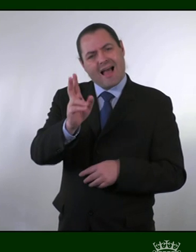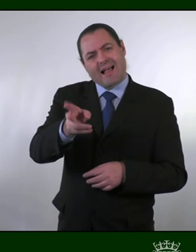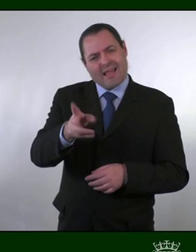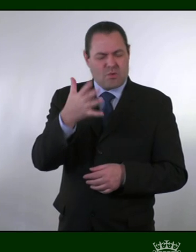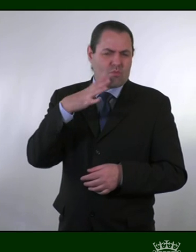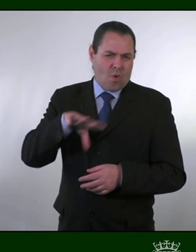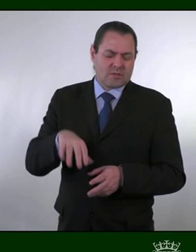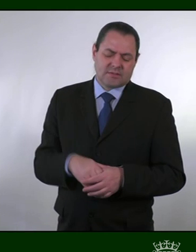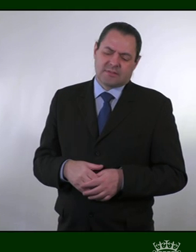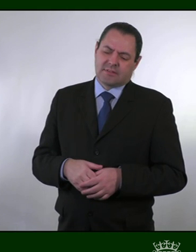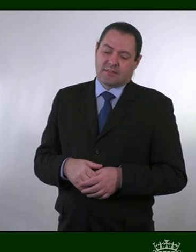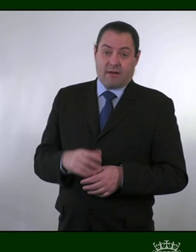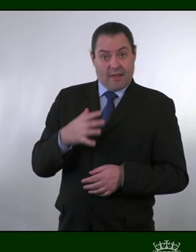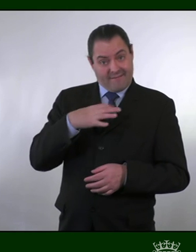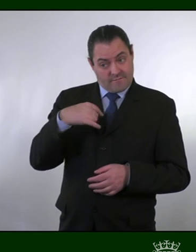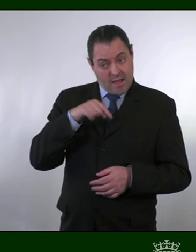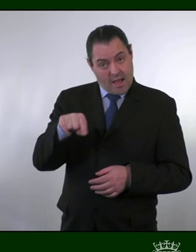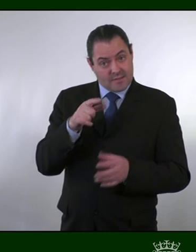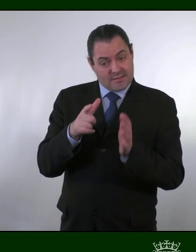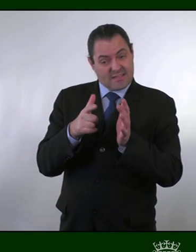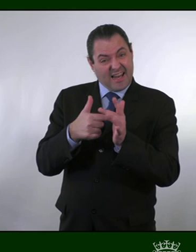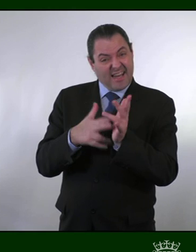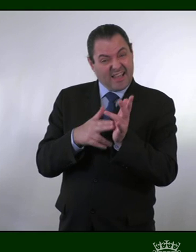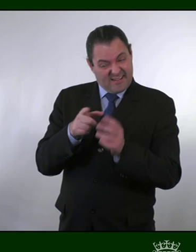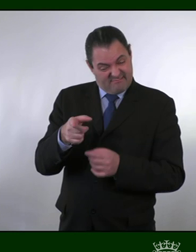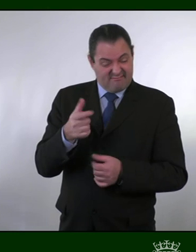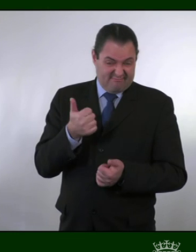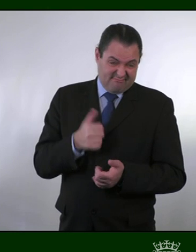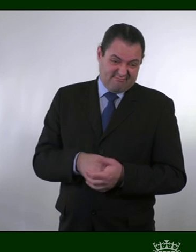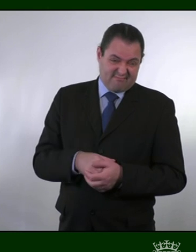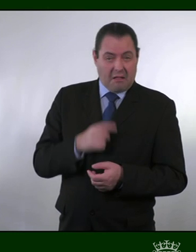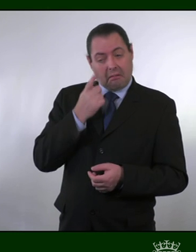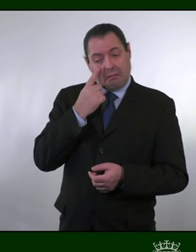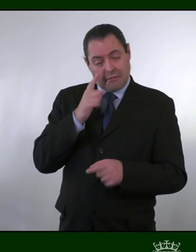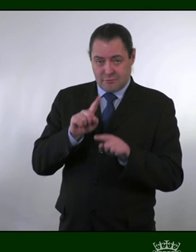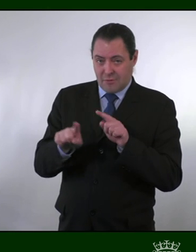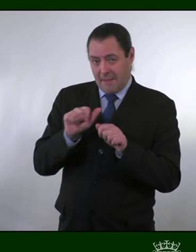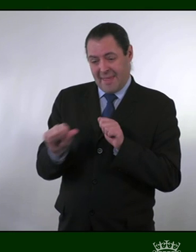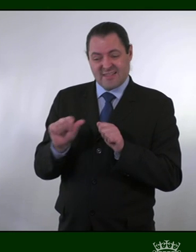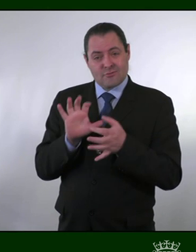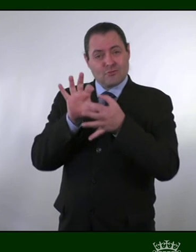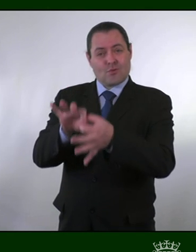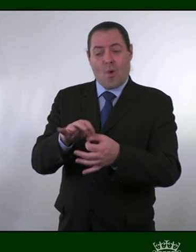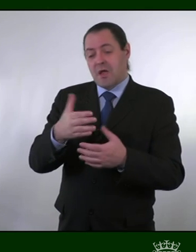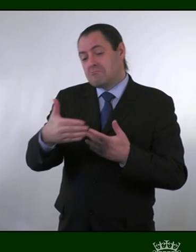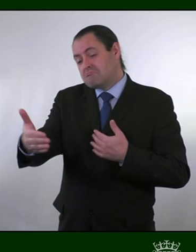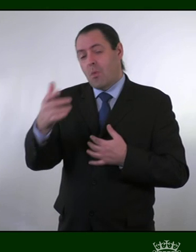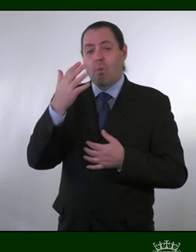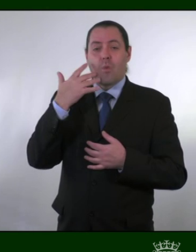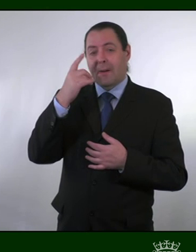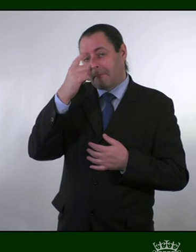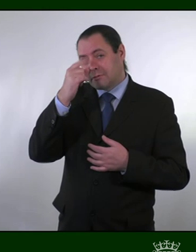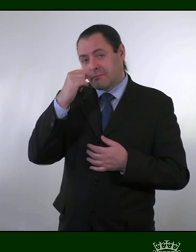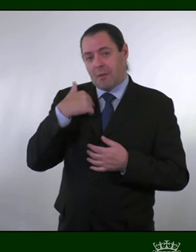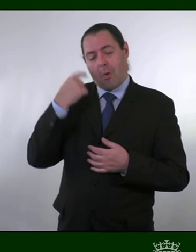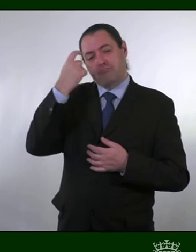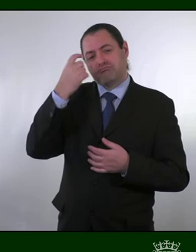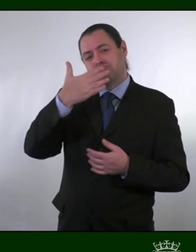As for his invitation to come and watch the Imps, I will do whatever I can to oblige as soon as possible.